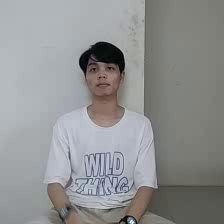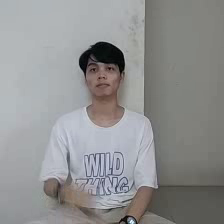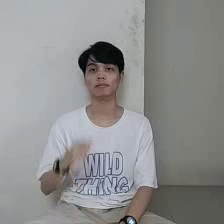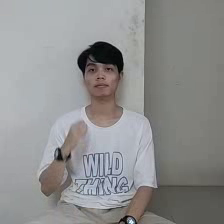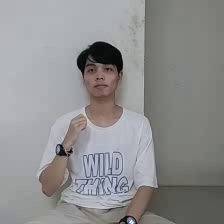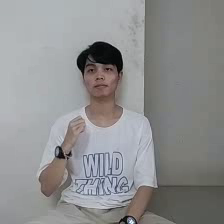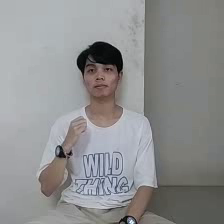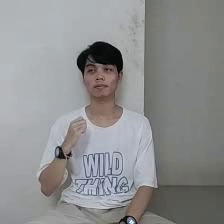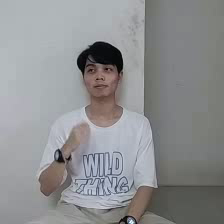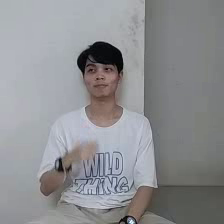Nghỉ ngơi